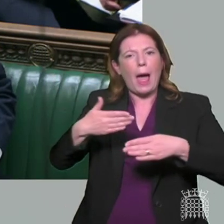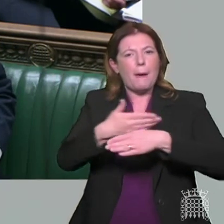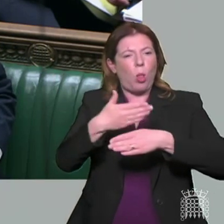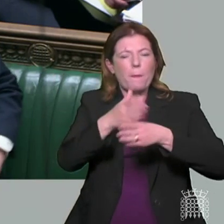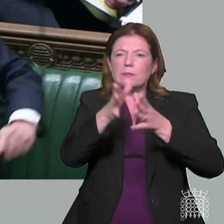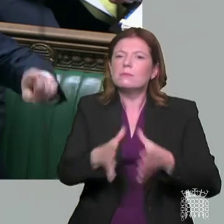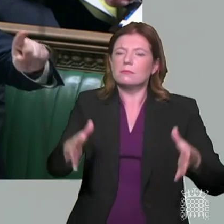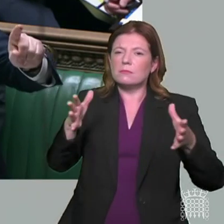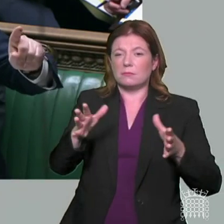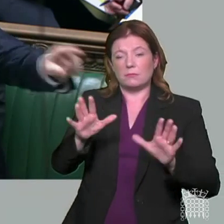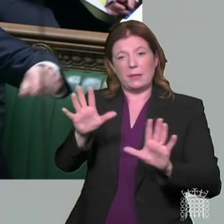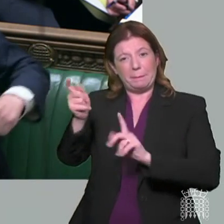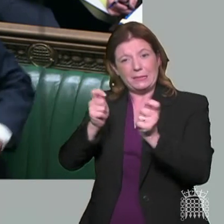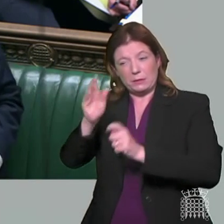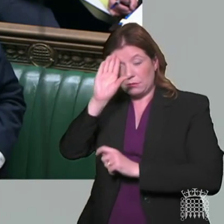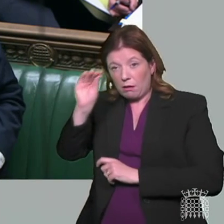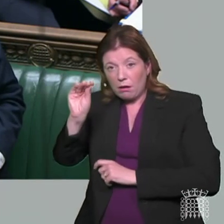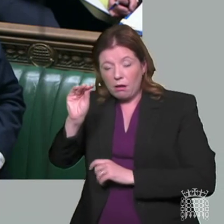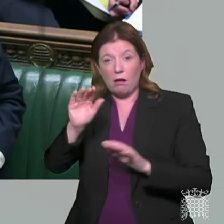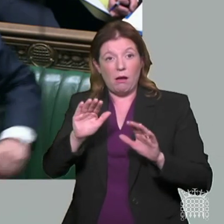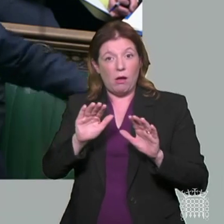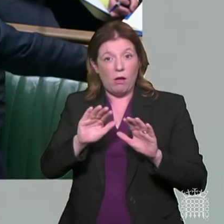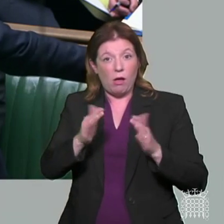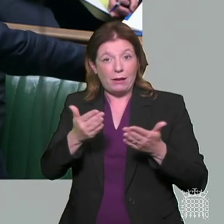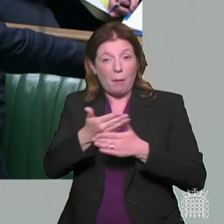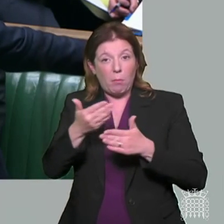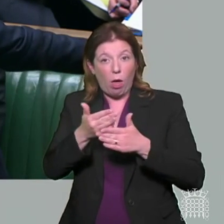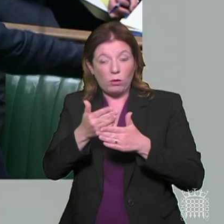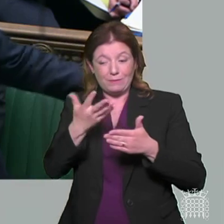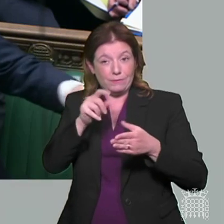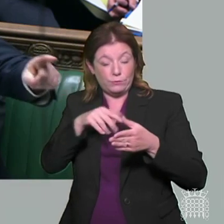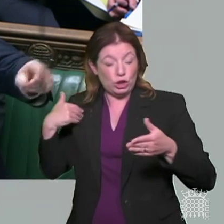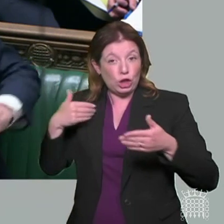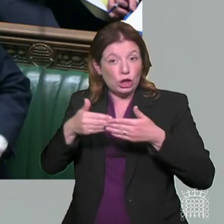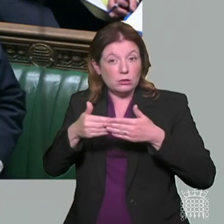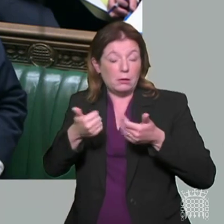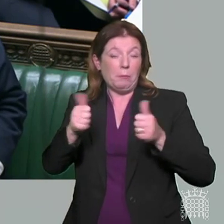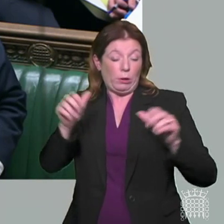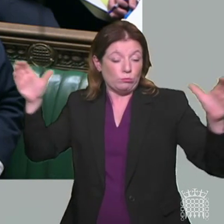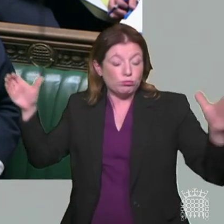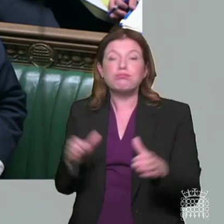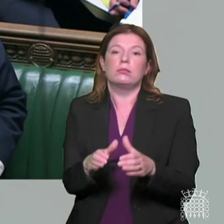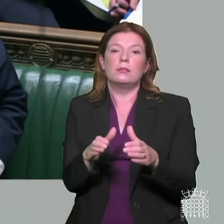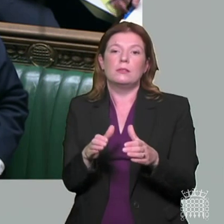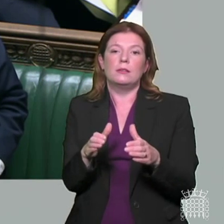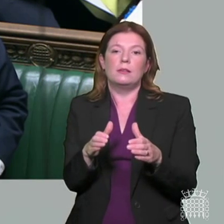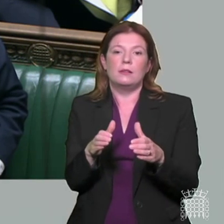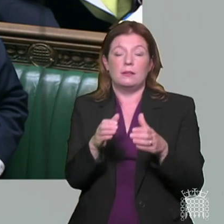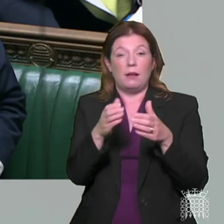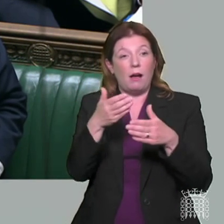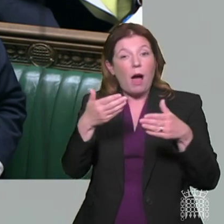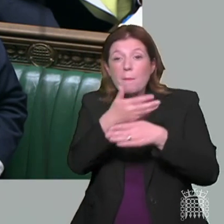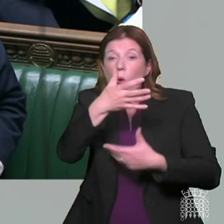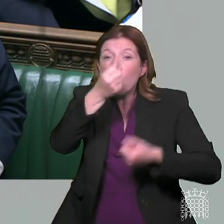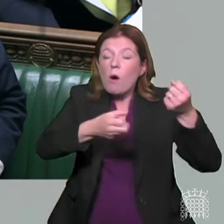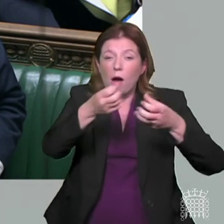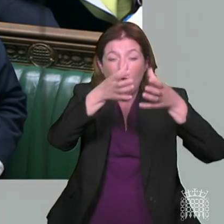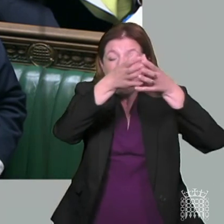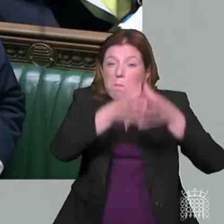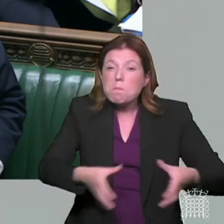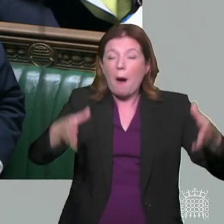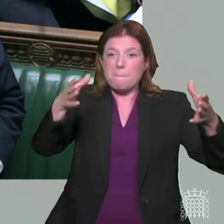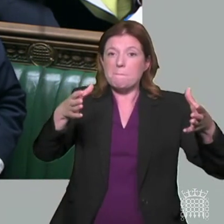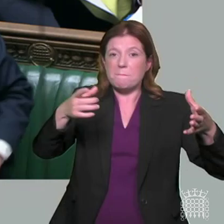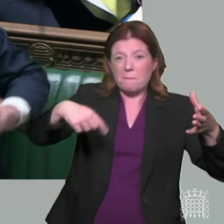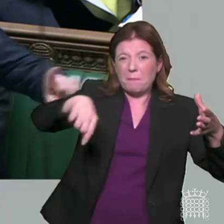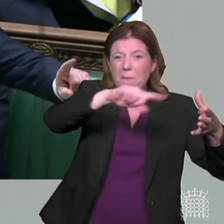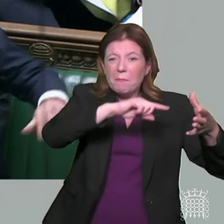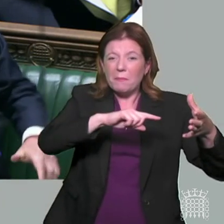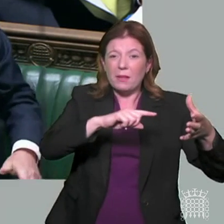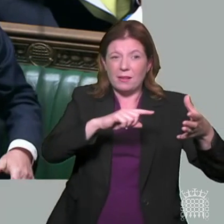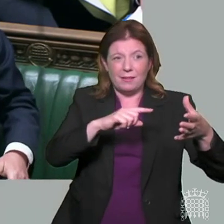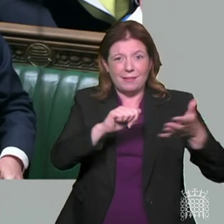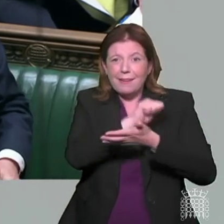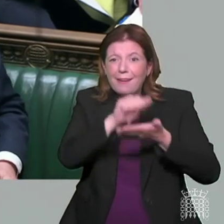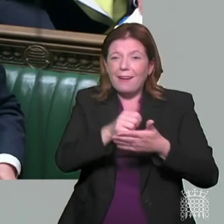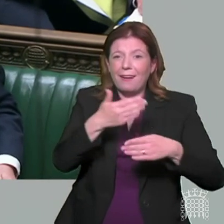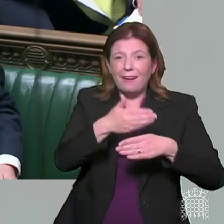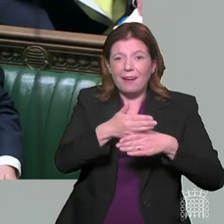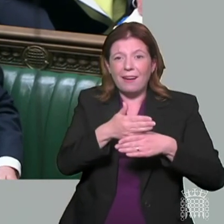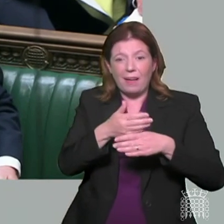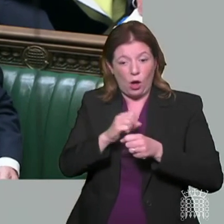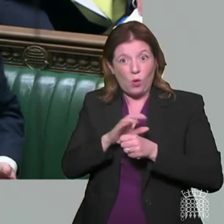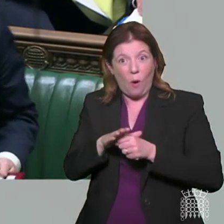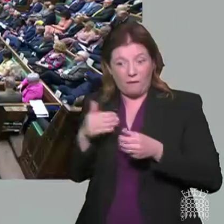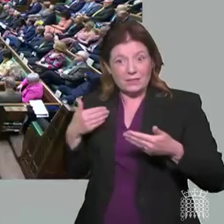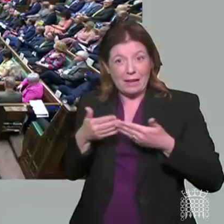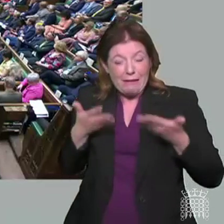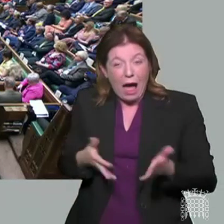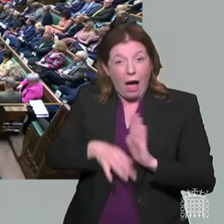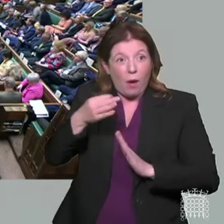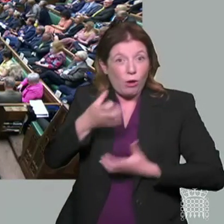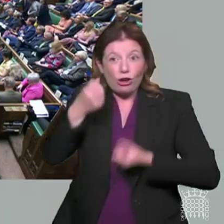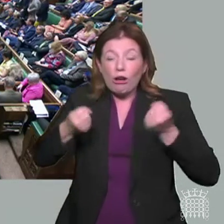I just remind the House that unemployment has now hit a record low—or for 50 years, I should say—and half a million more people are now in payroll employment than before the pandemic began.